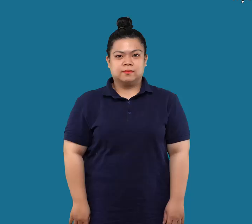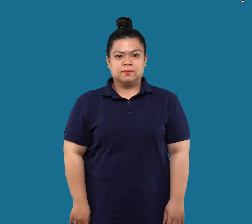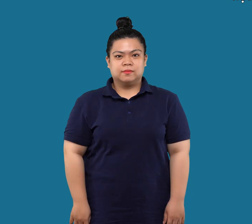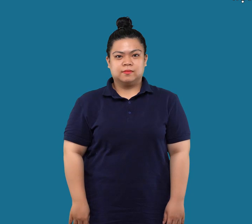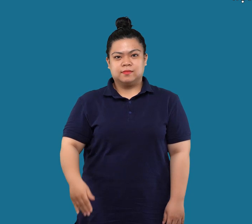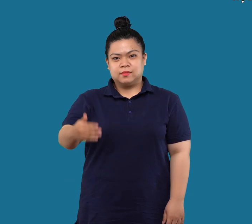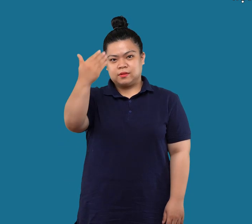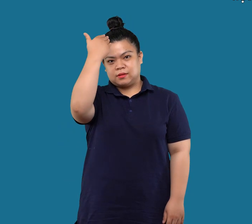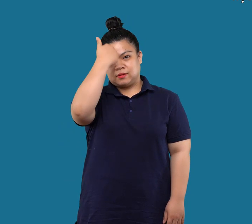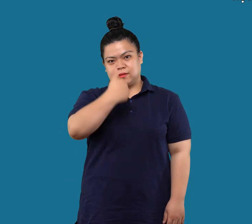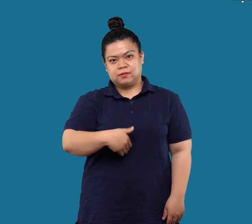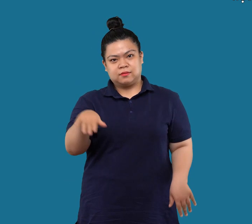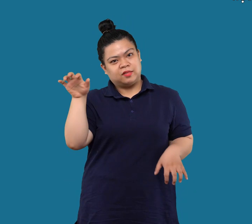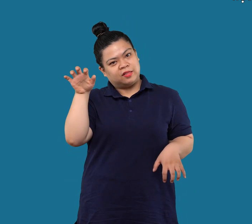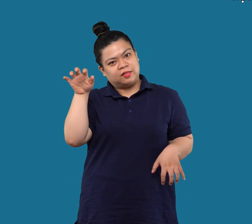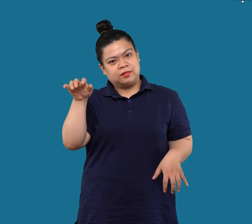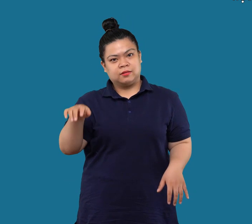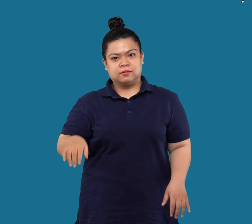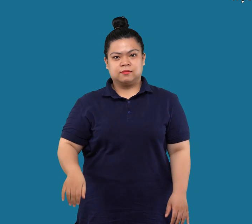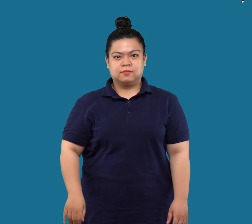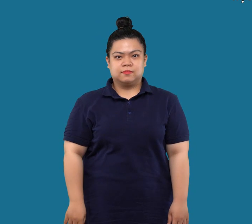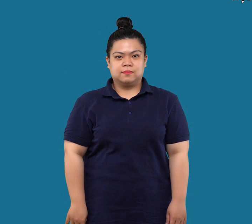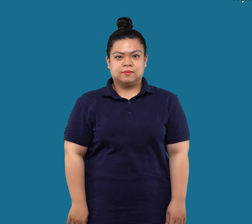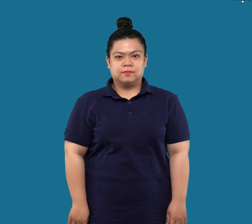liệt (liệt tay chân)